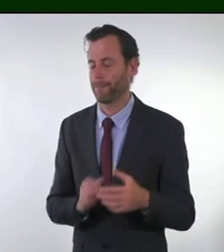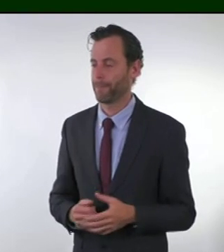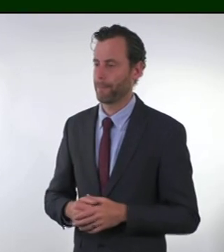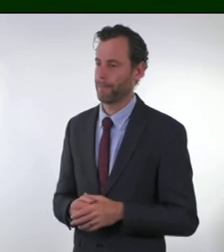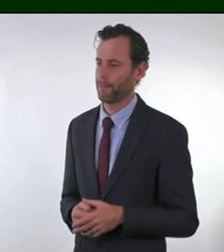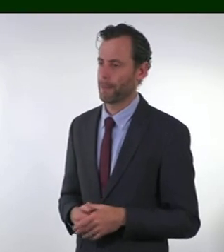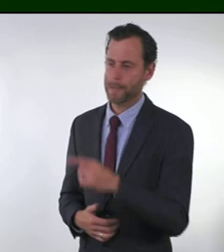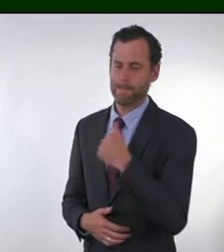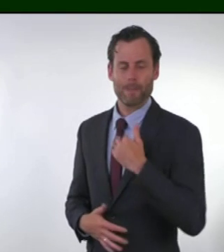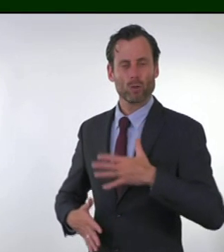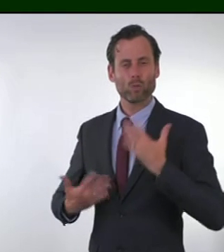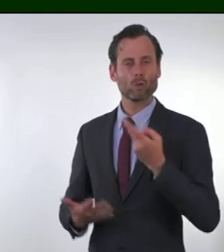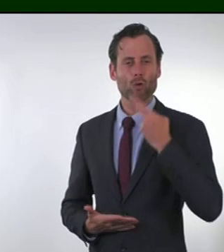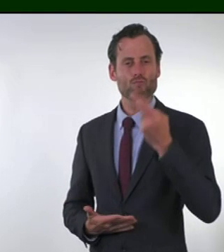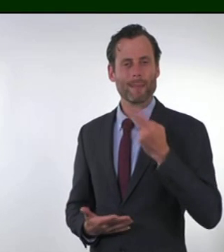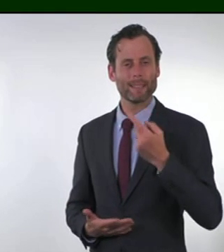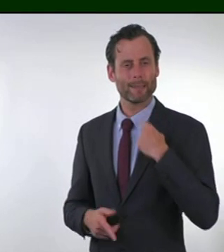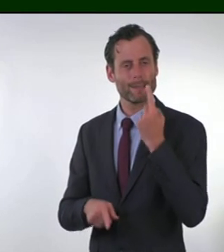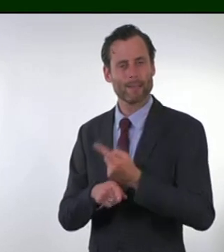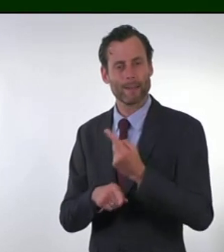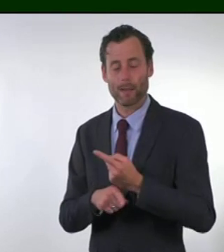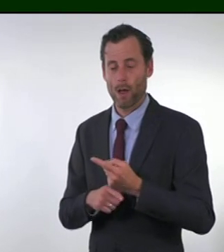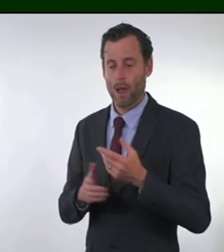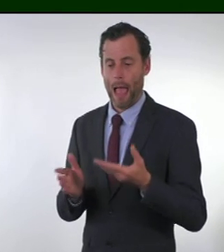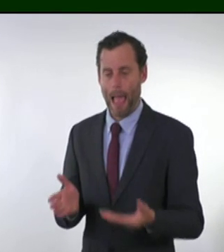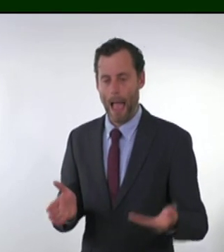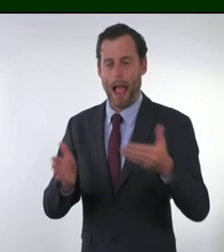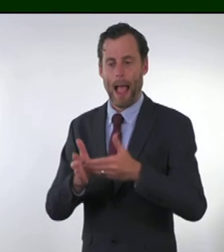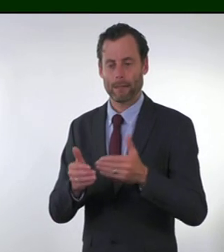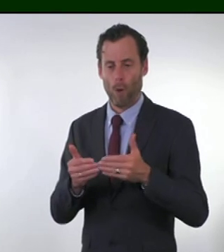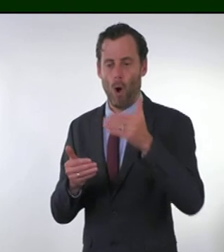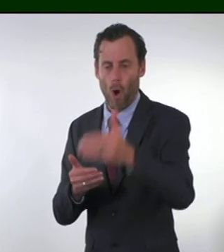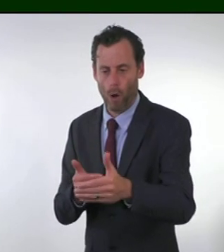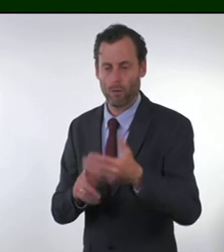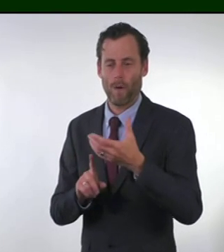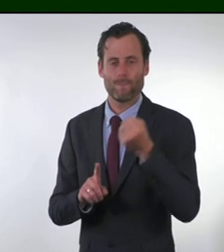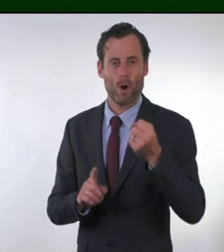I will not repeat my comments on an ever-extending furlough scheme.